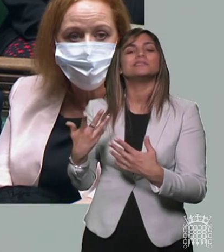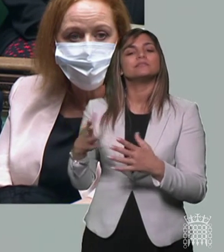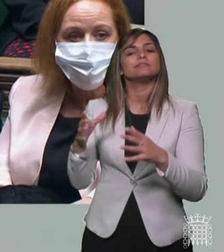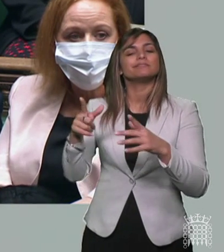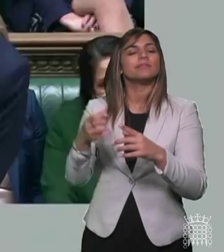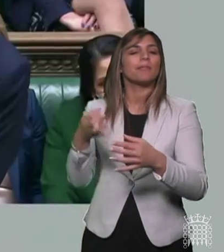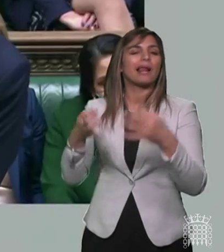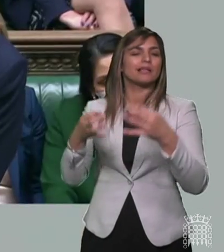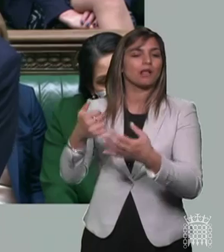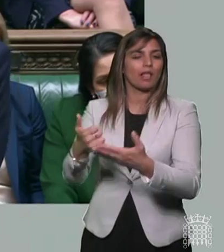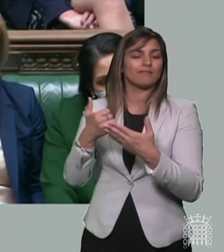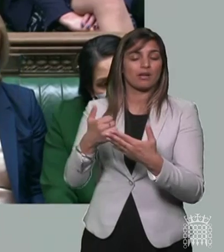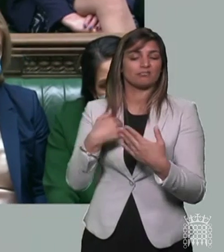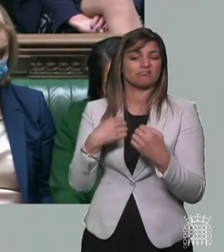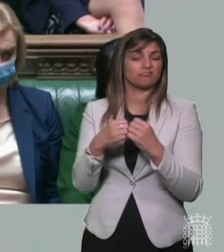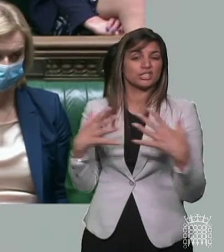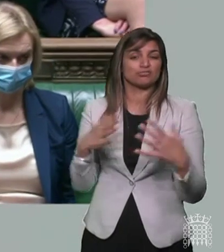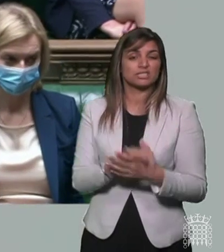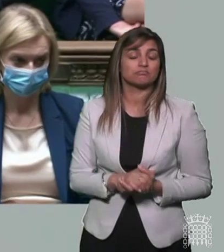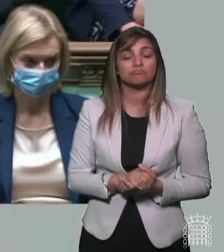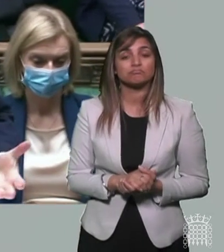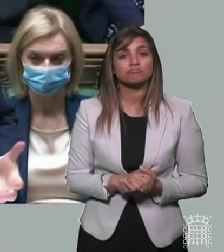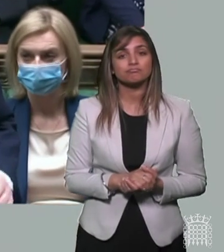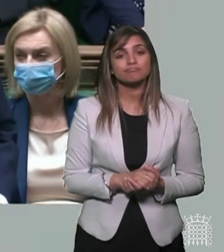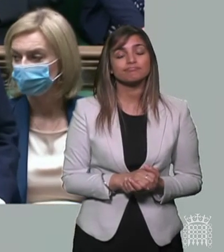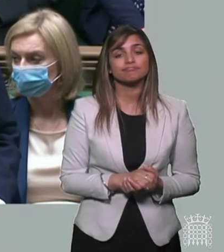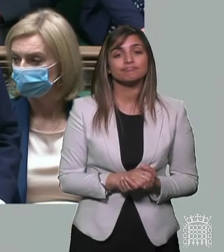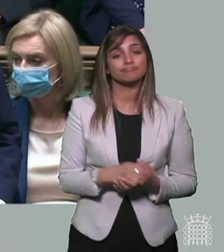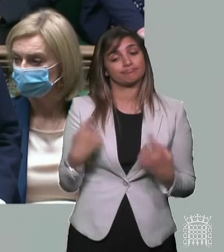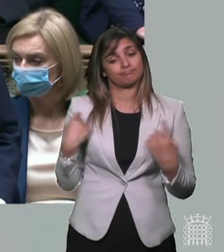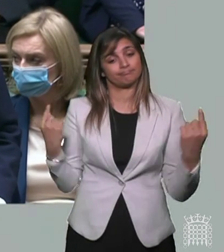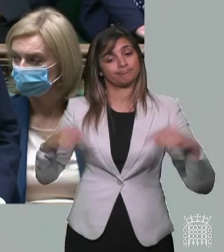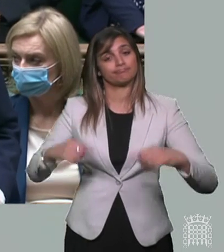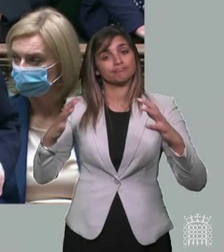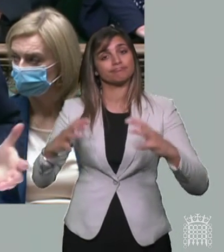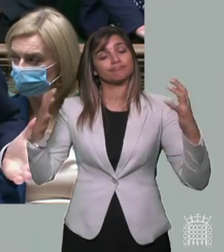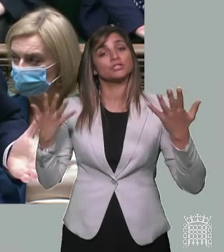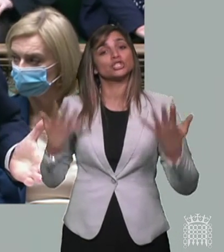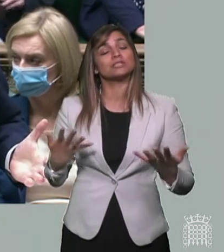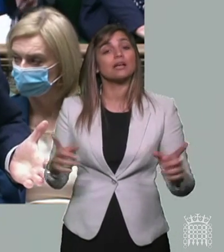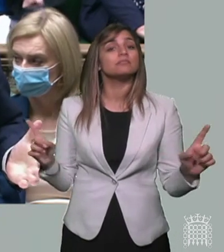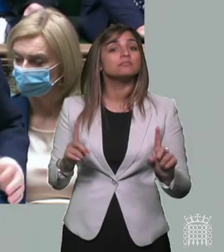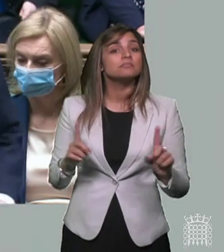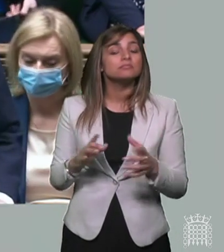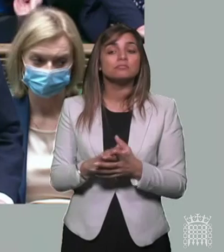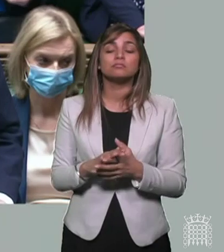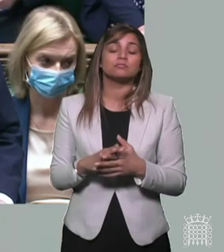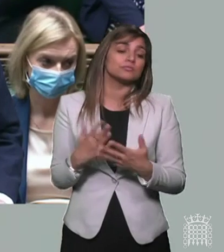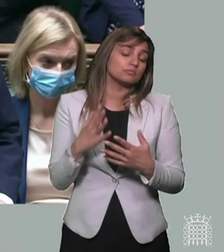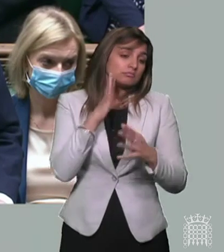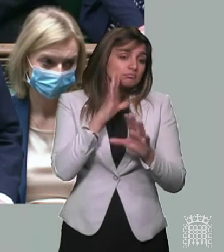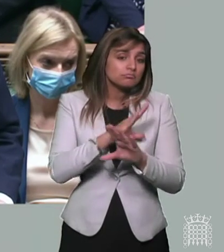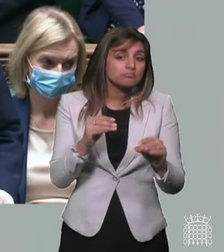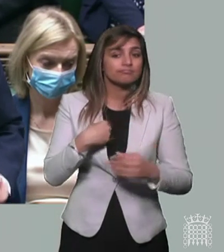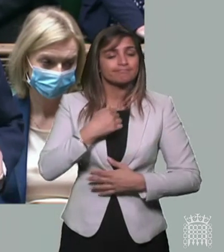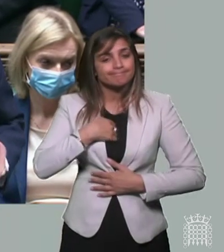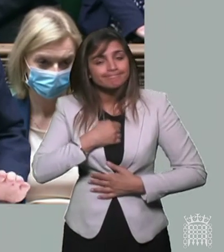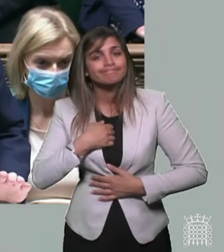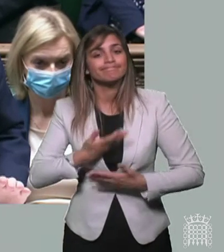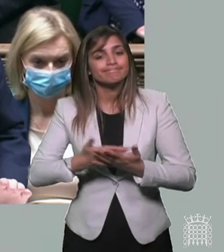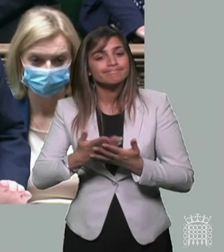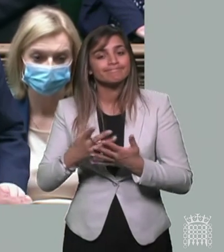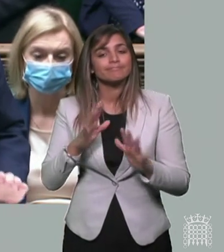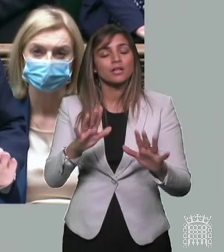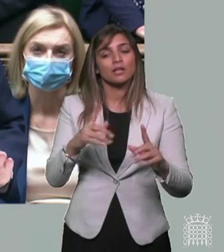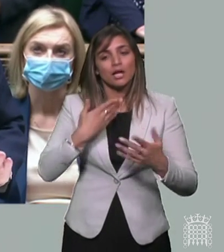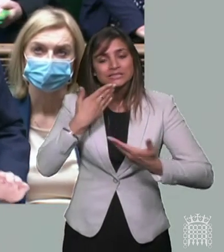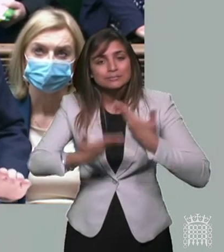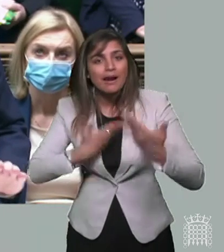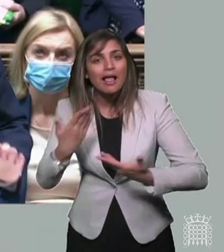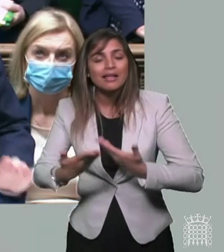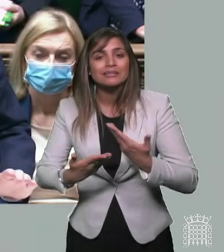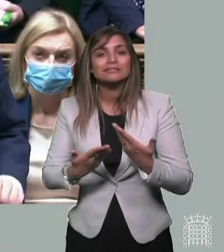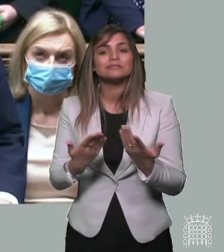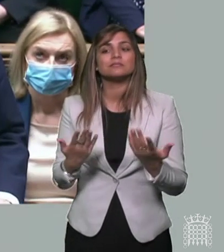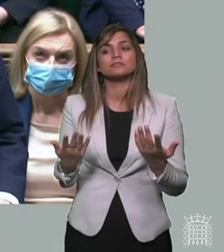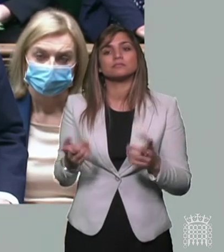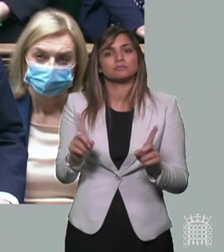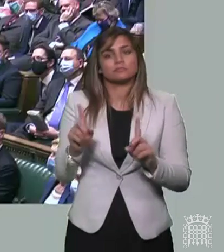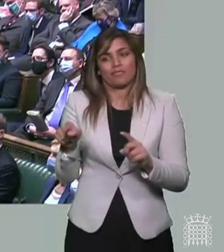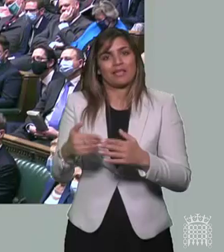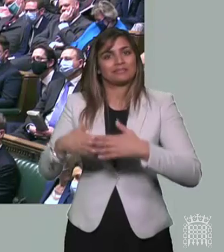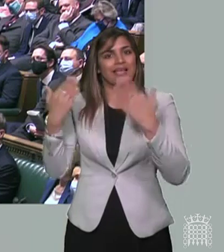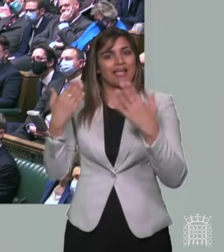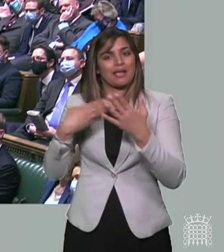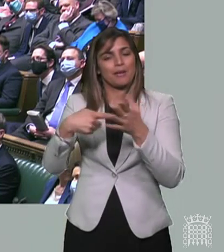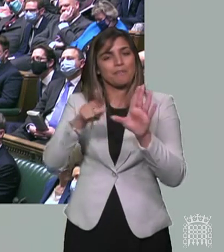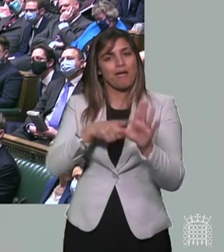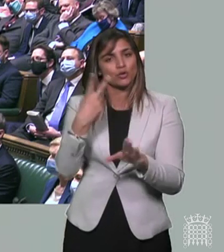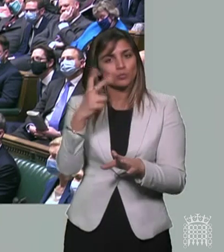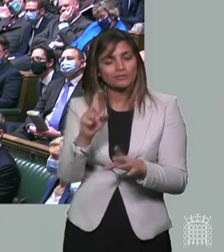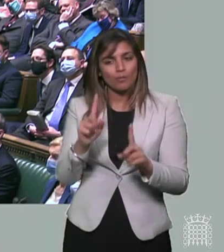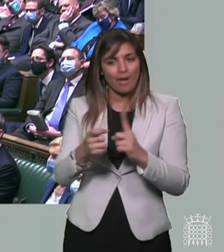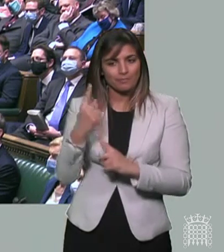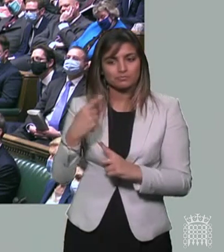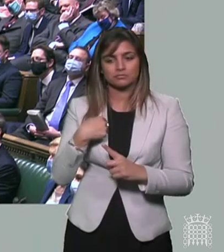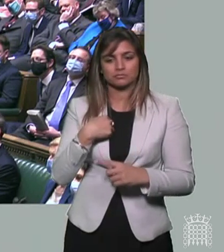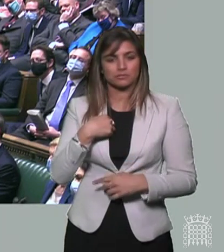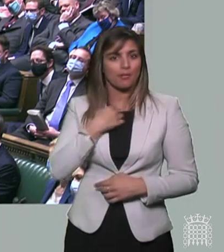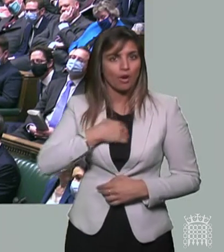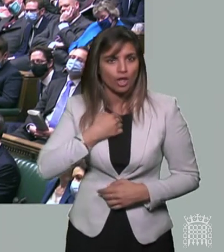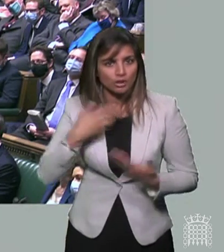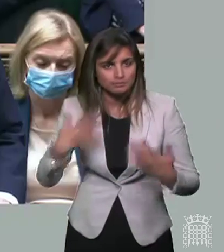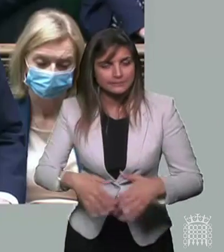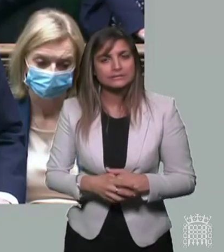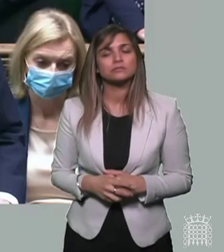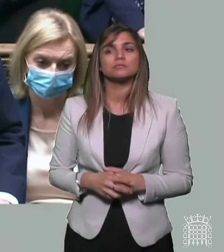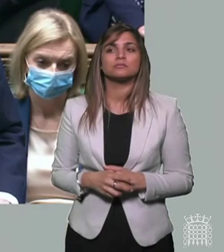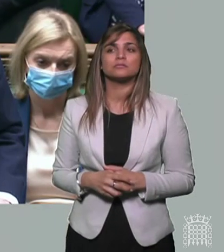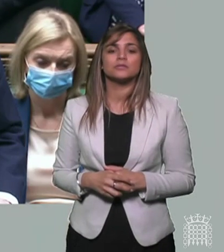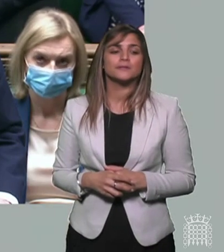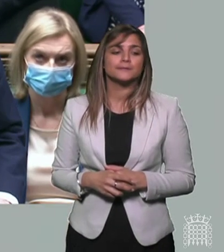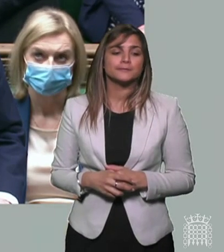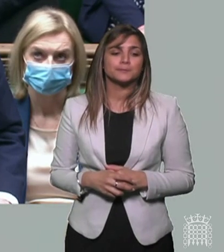I do not agree with him. I have come to this House to make amends, to explain what happened on 20 May and to apologise.